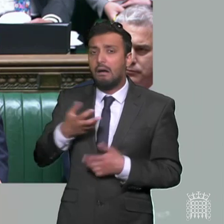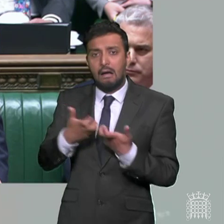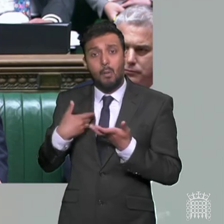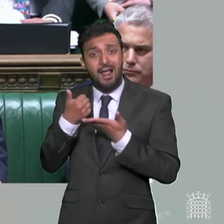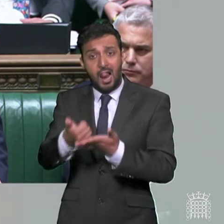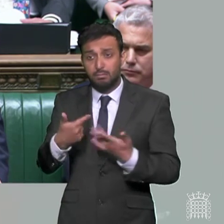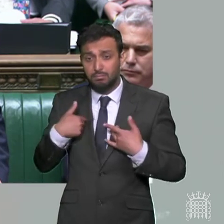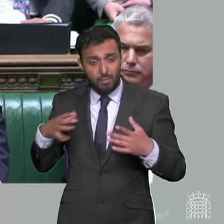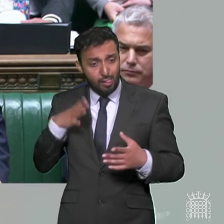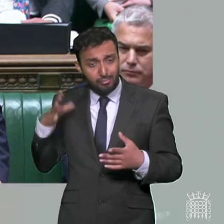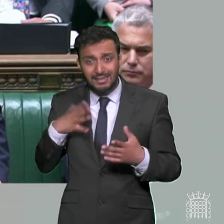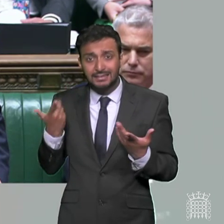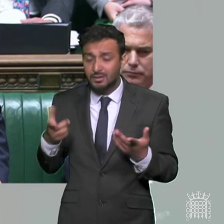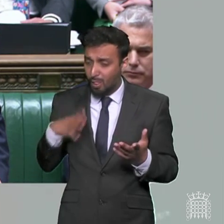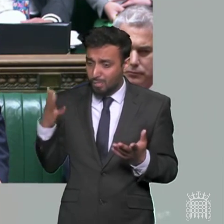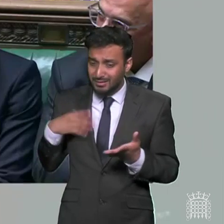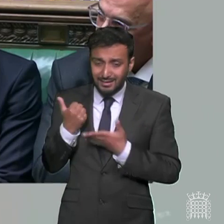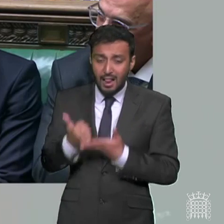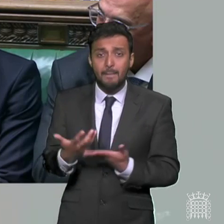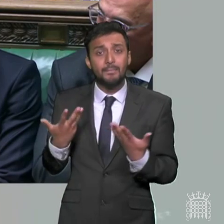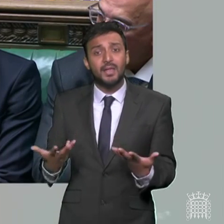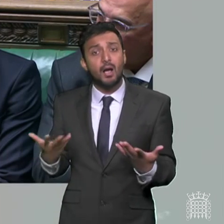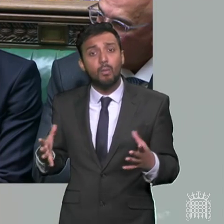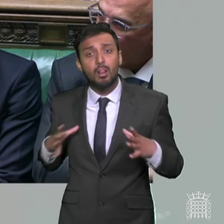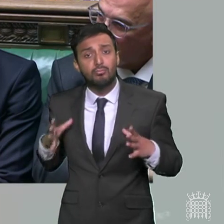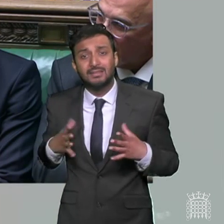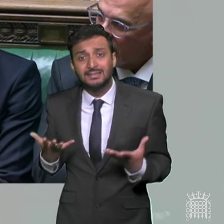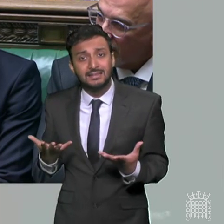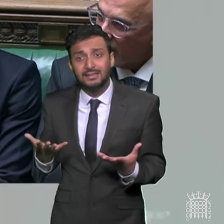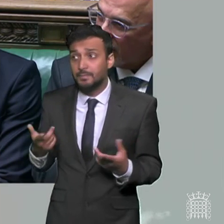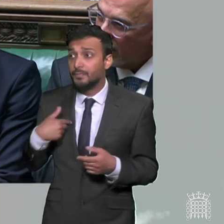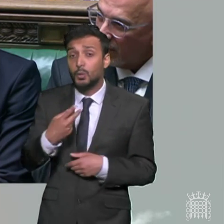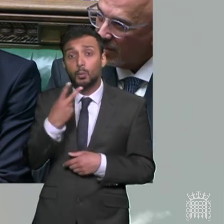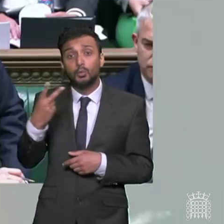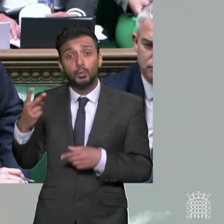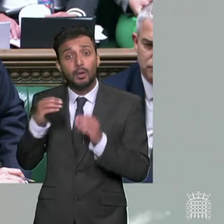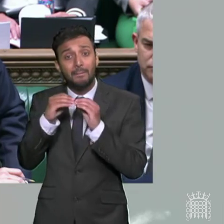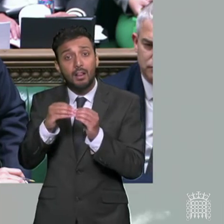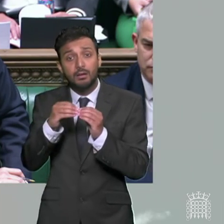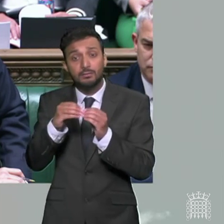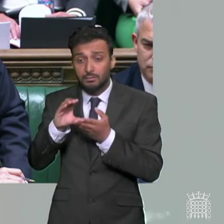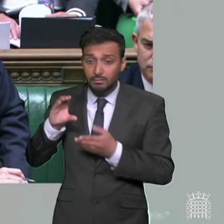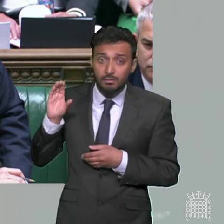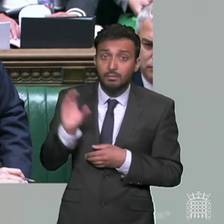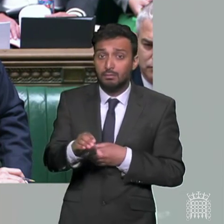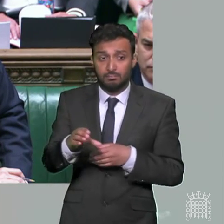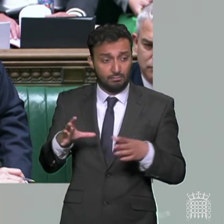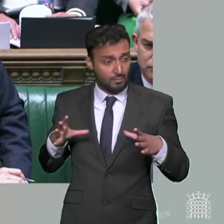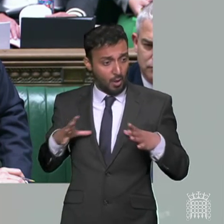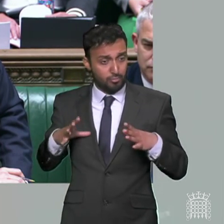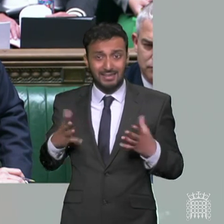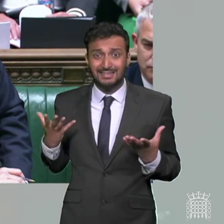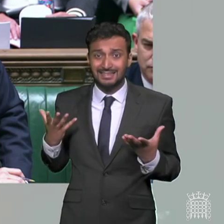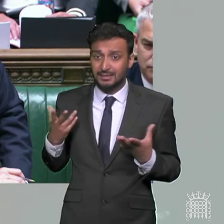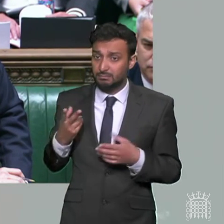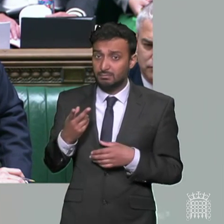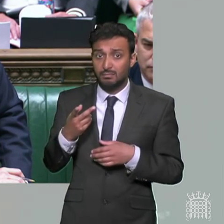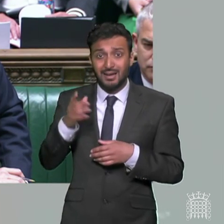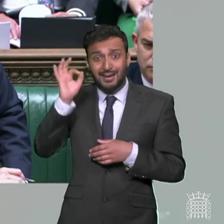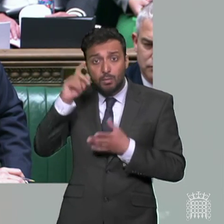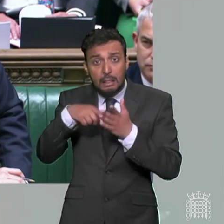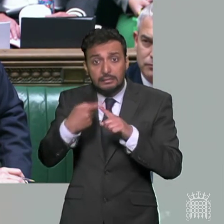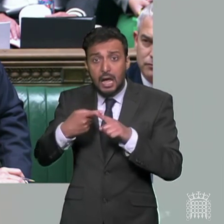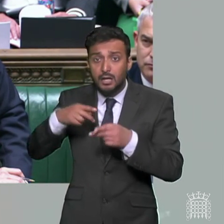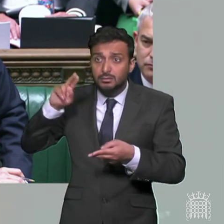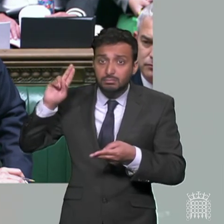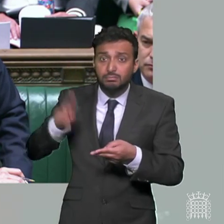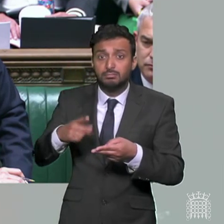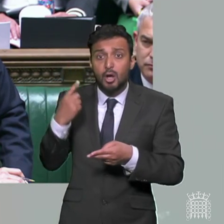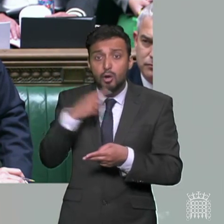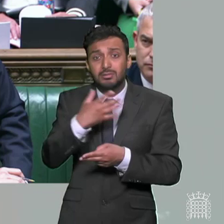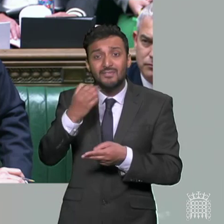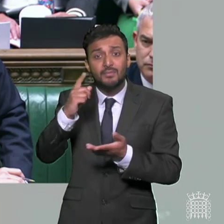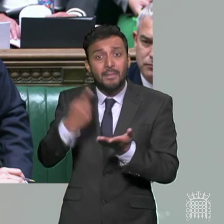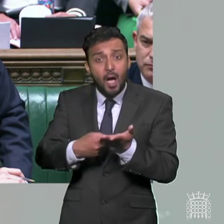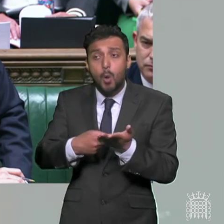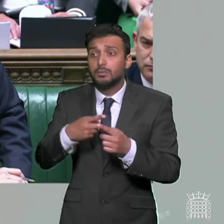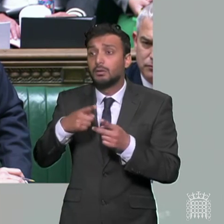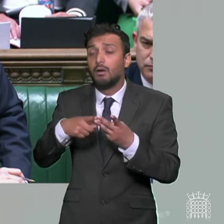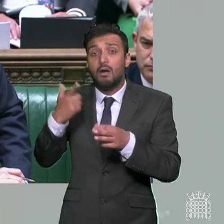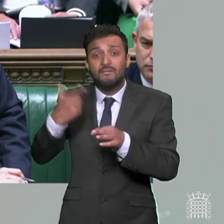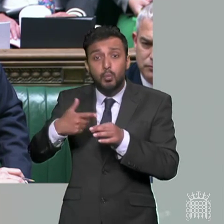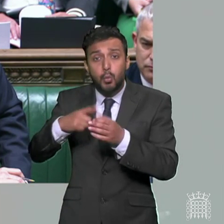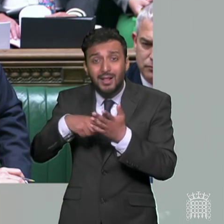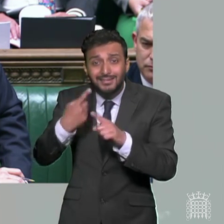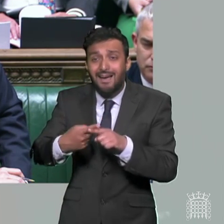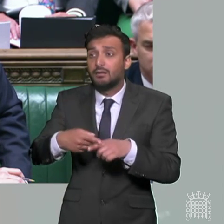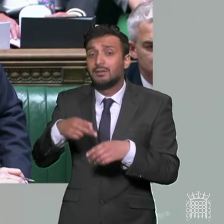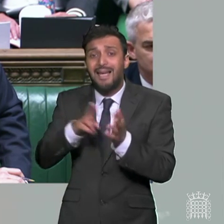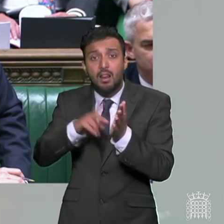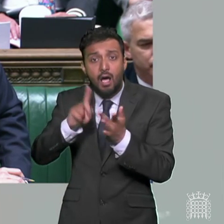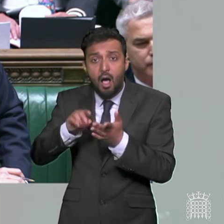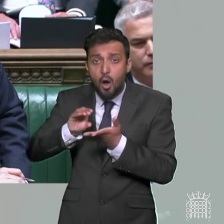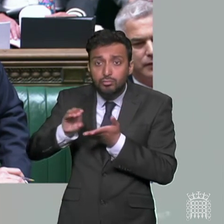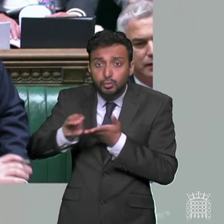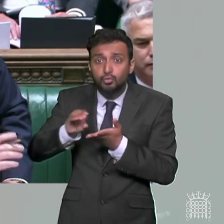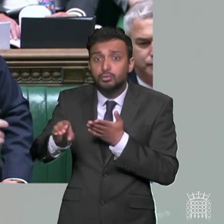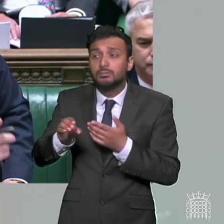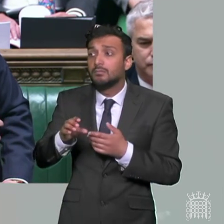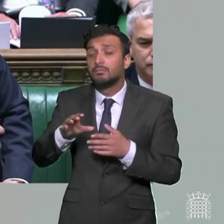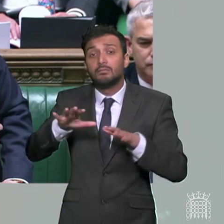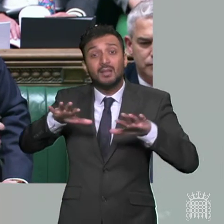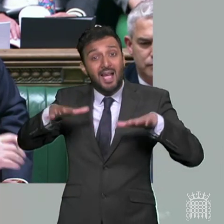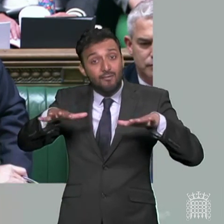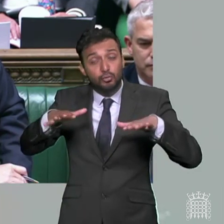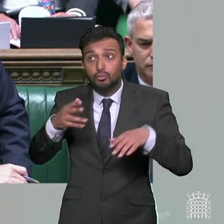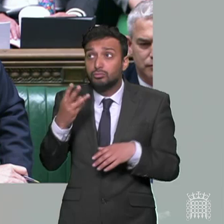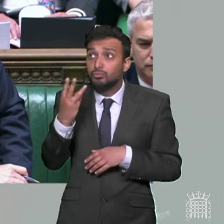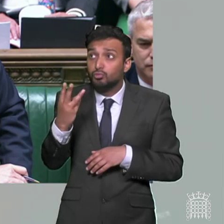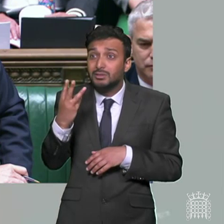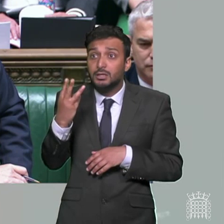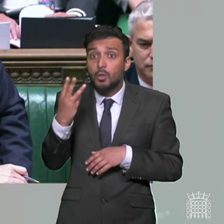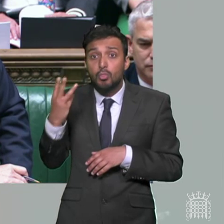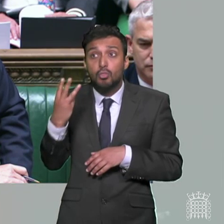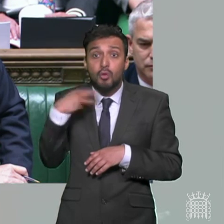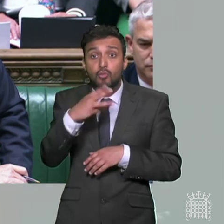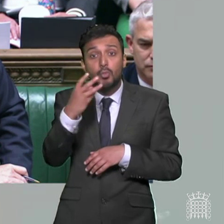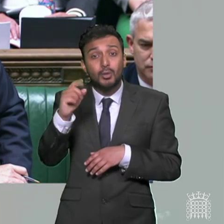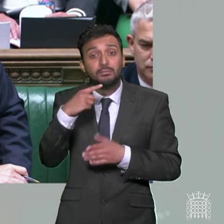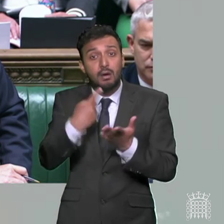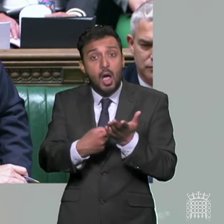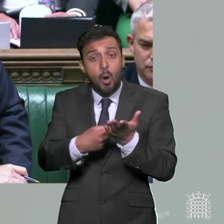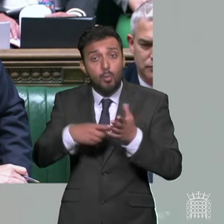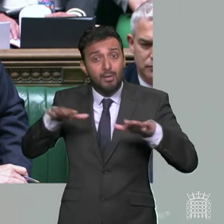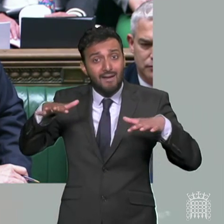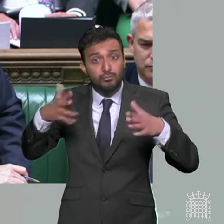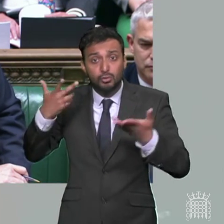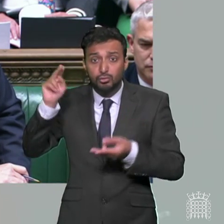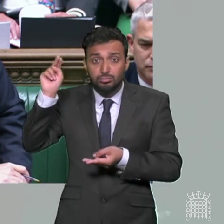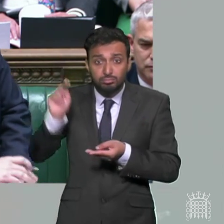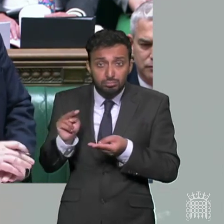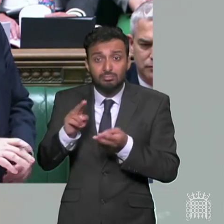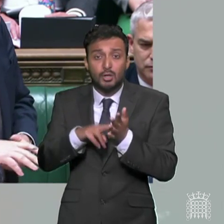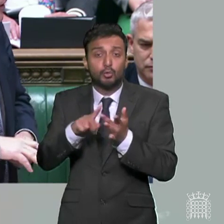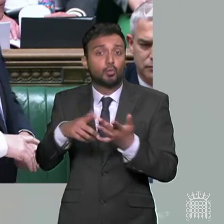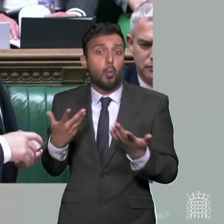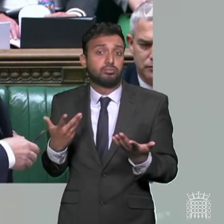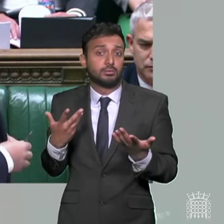We are helping people now. We are putting £22 billion into people’s pockets already, cutting council tax by £150, cutting fuel duty, and cutting national insurance contributions by an average of £330 for people who pay NICs.